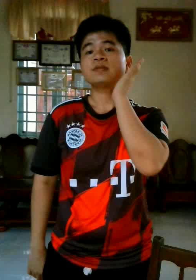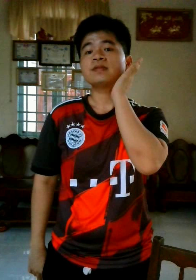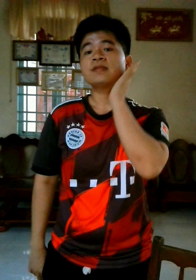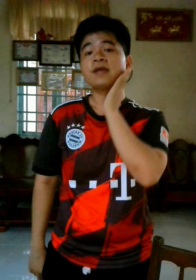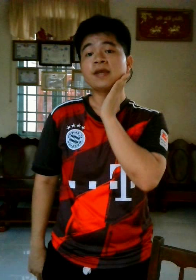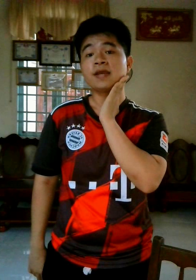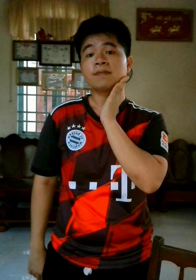dep